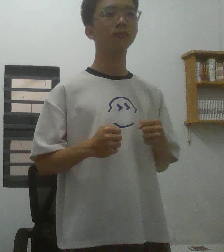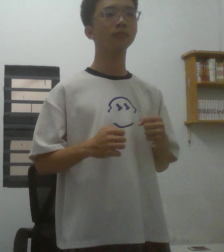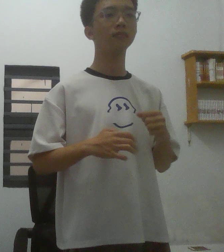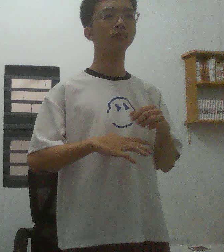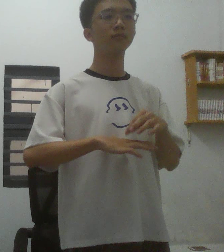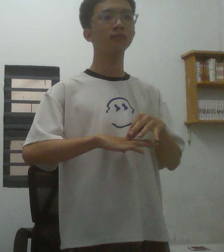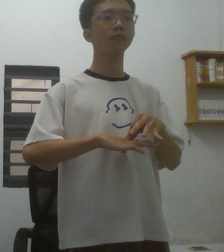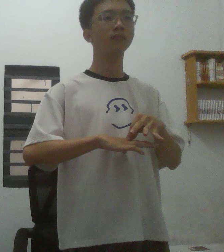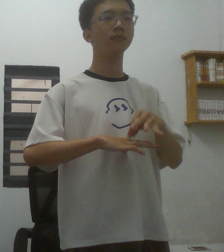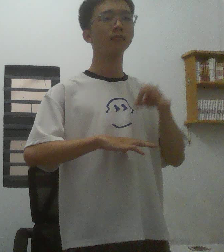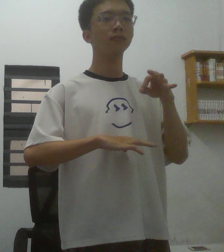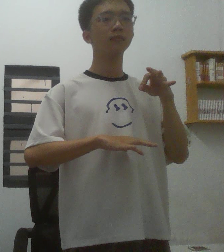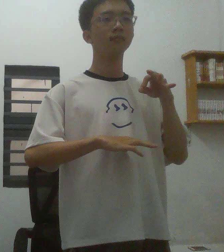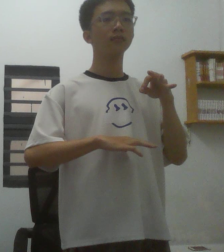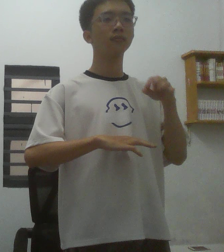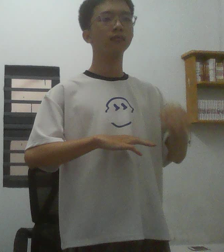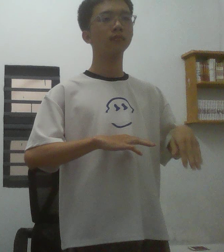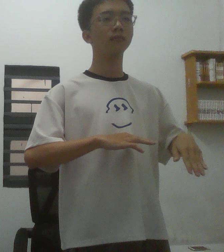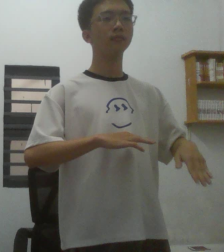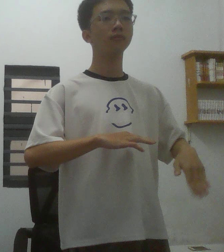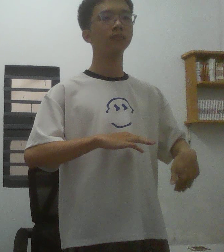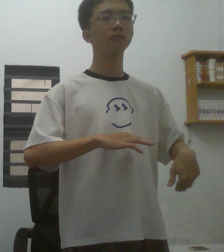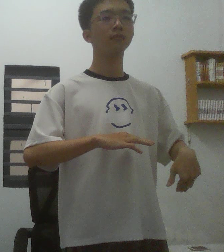tuan sau